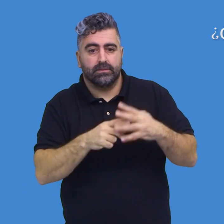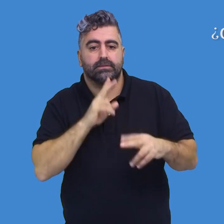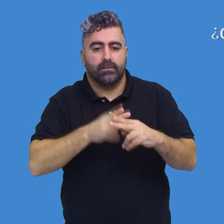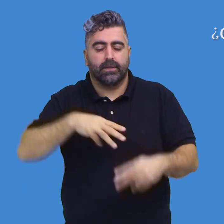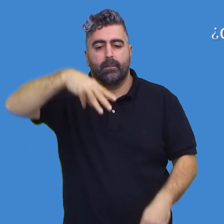nombre